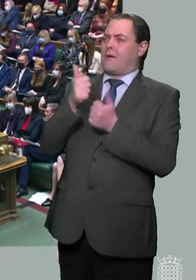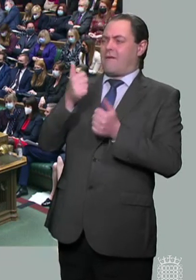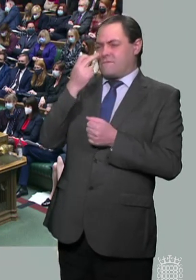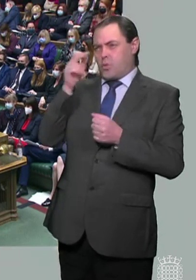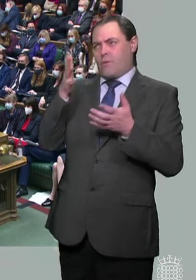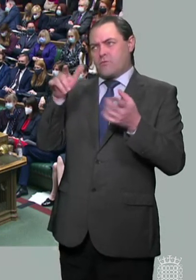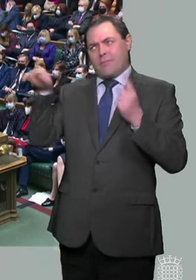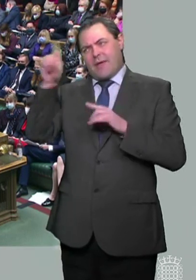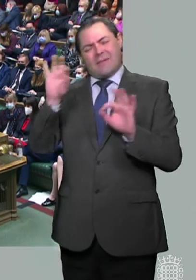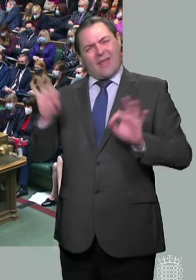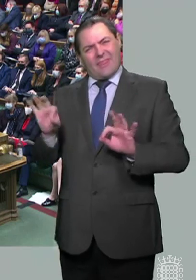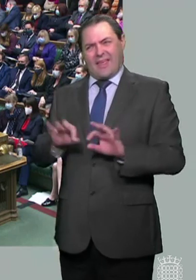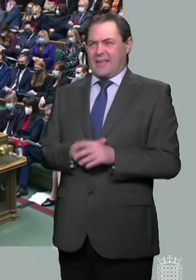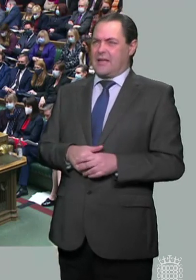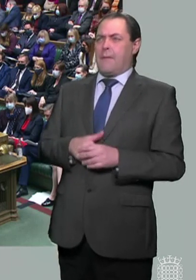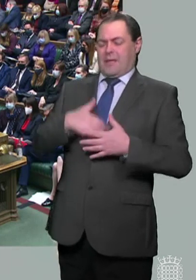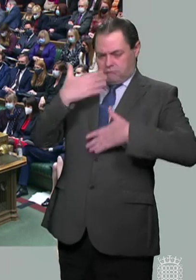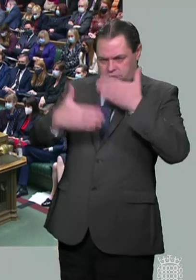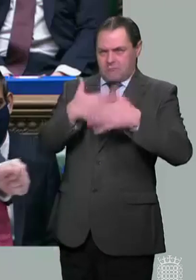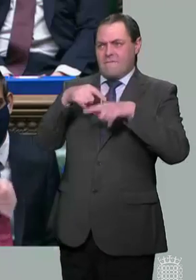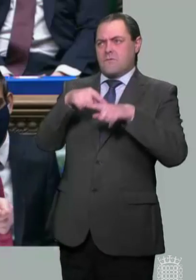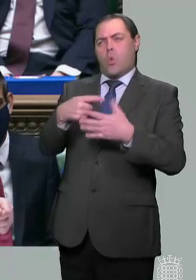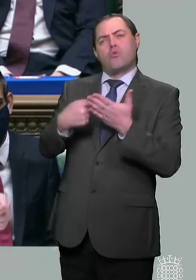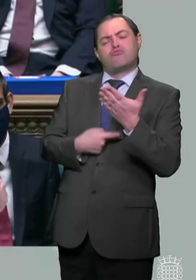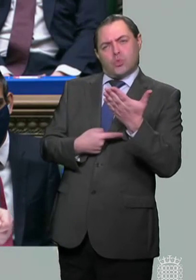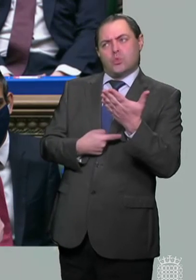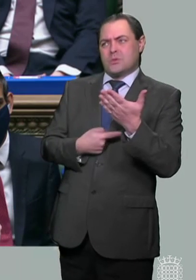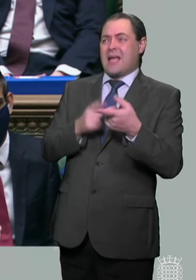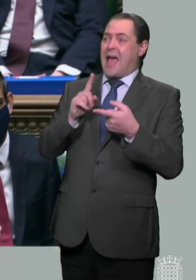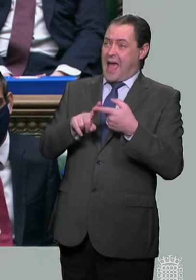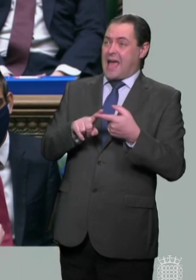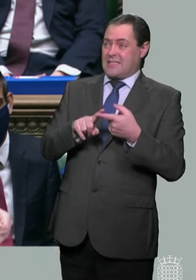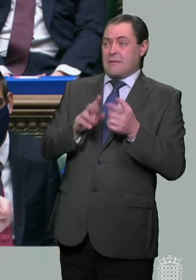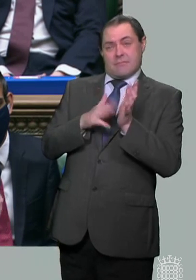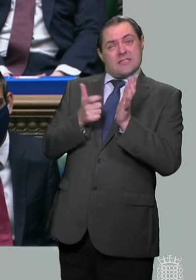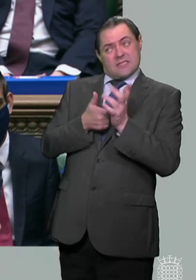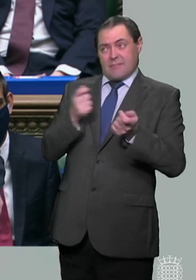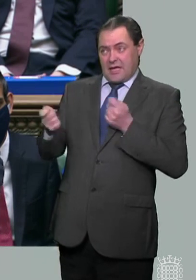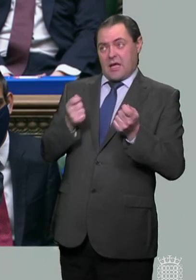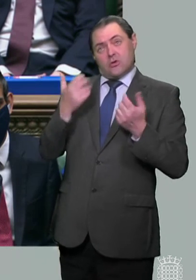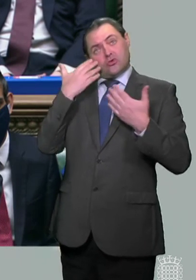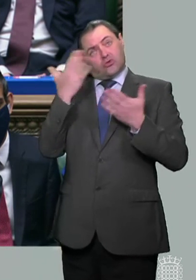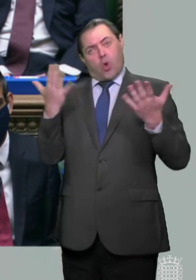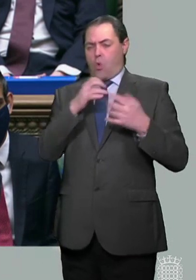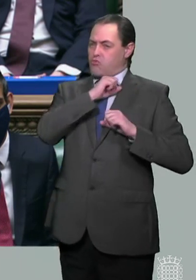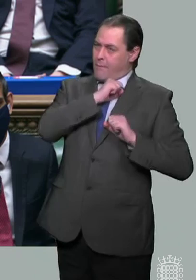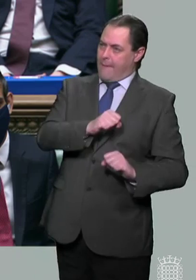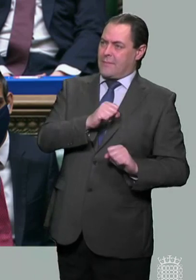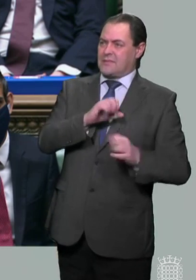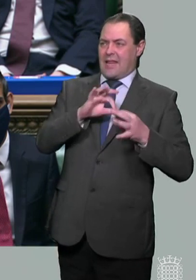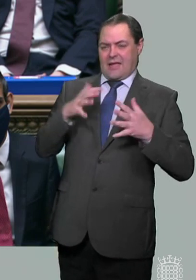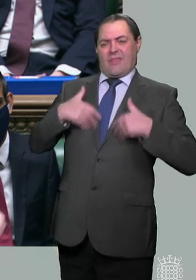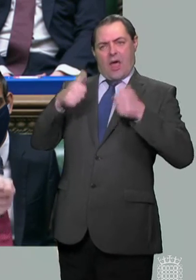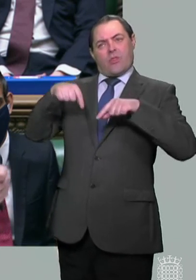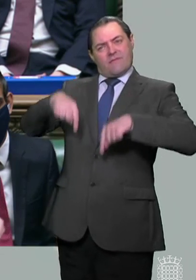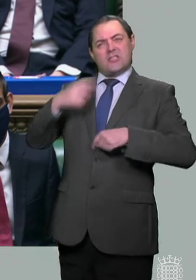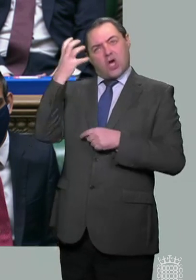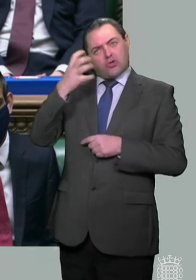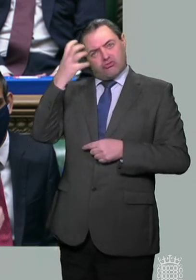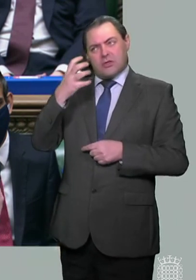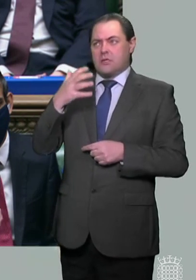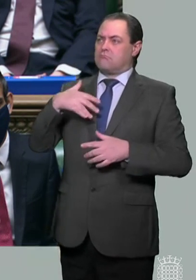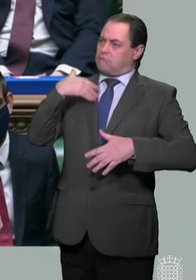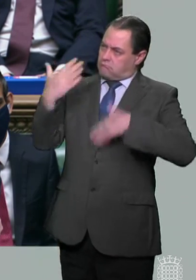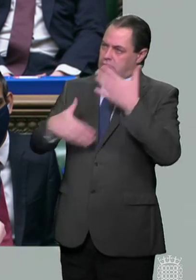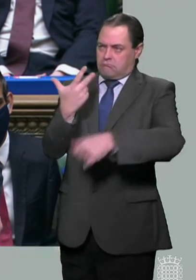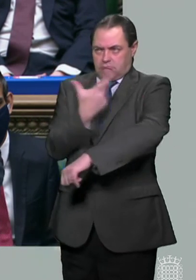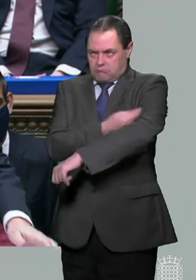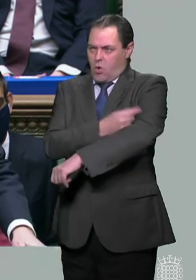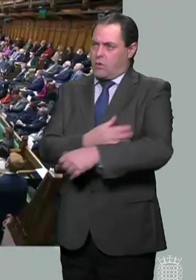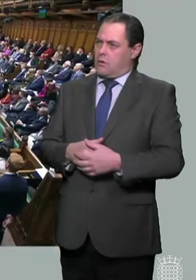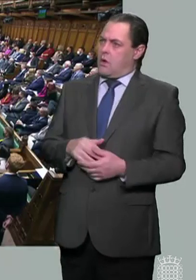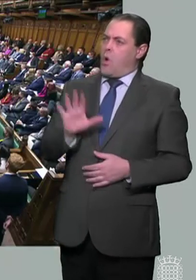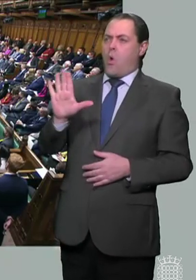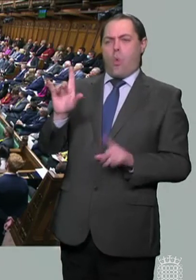They have got on with implementing the guidance, and, in particular, they have got on with showing great commitment to the health of this country by going forward to get vaccinated—